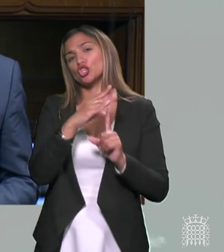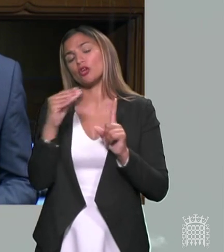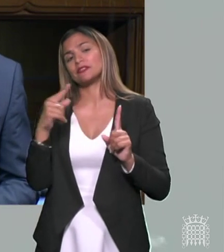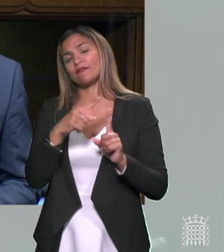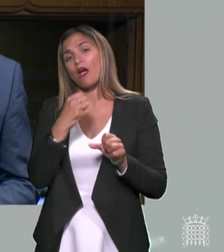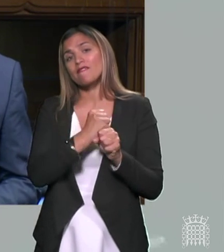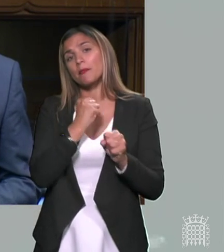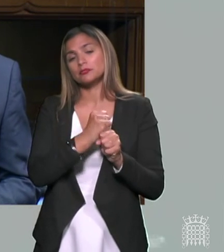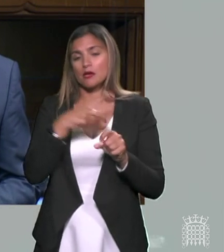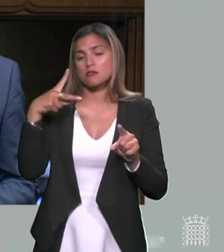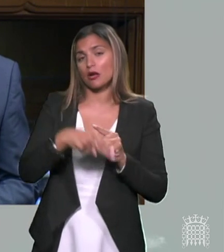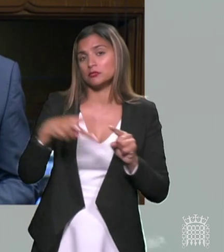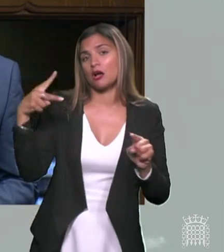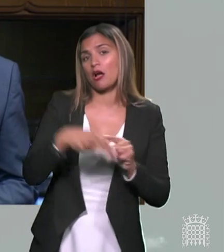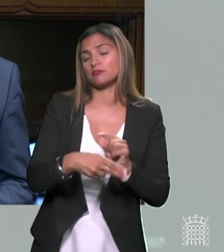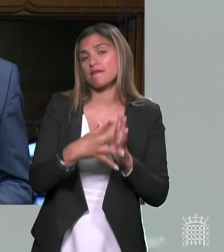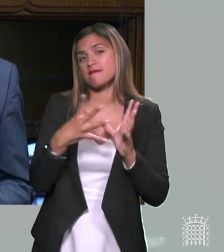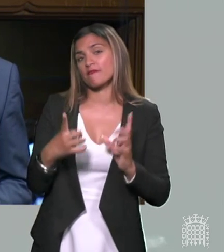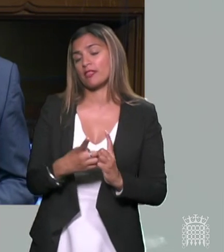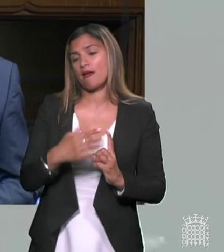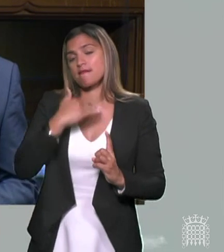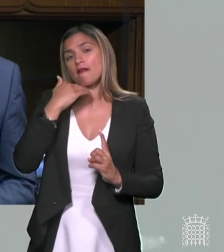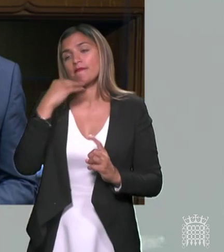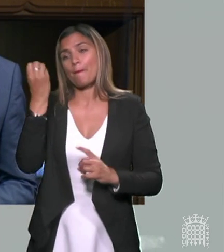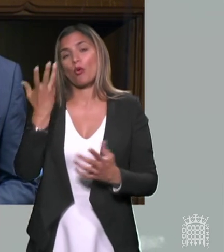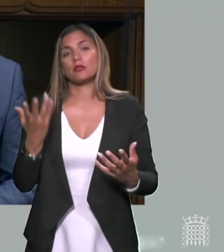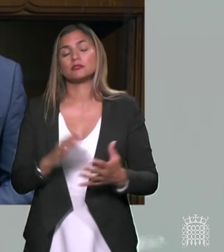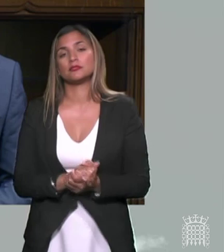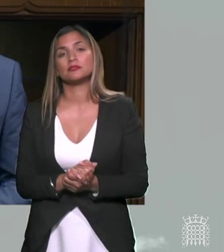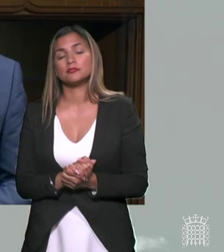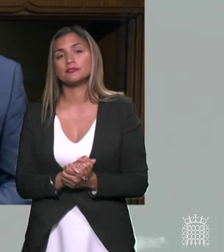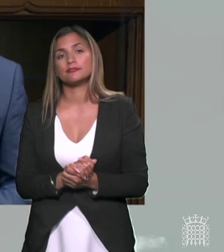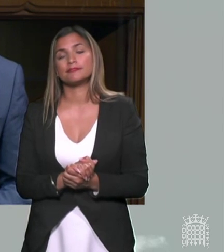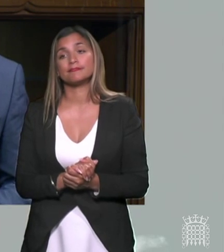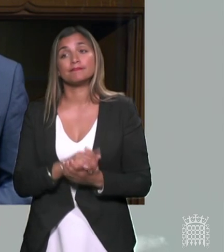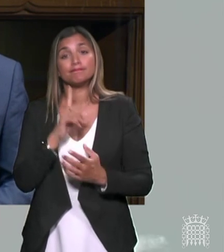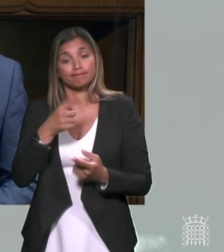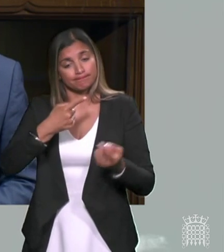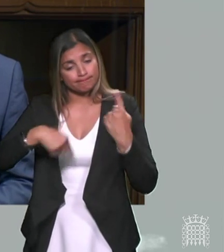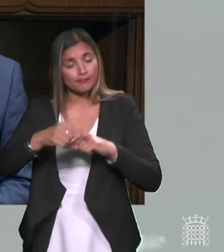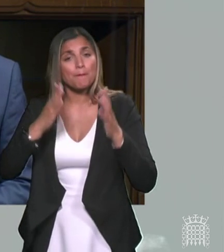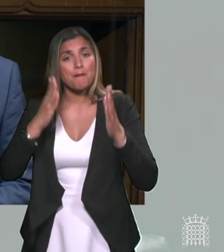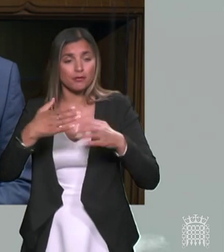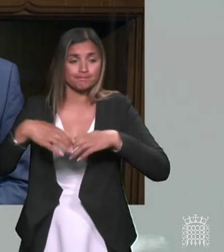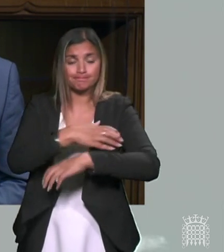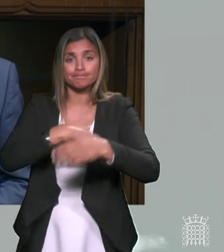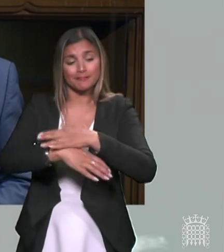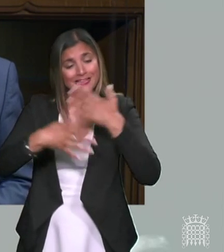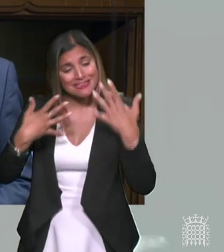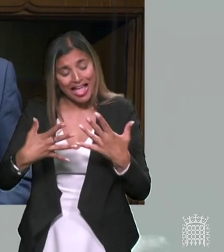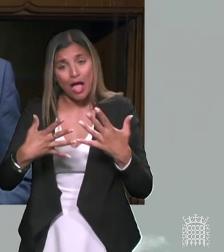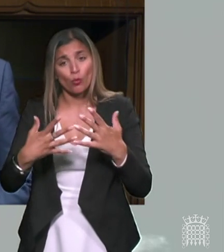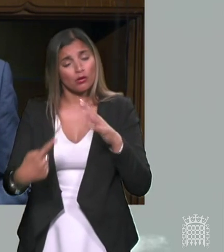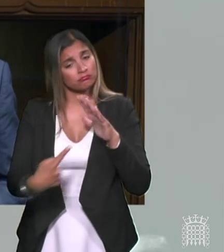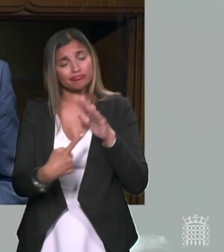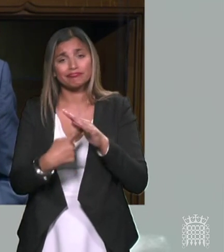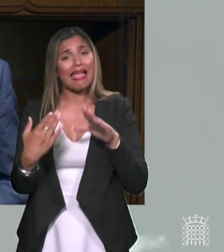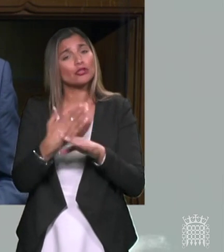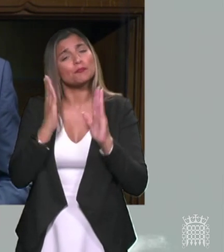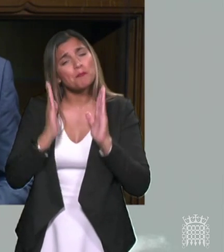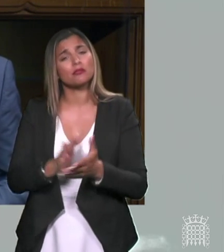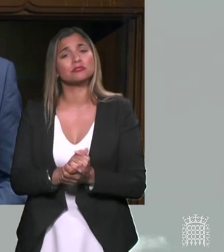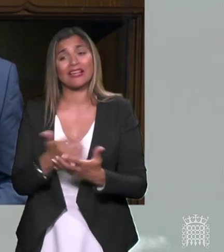In any event, without immediate and drastic action we cannot be sure that there will not be many more Mrs Meachams.